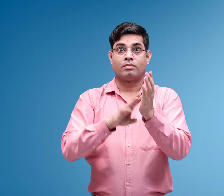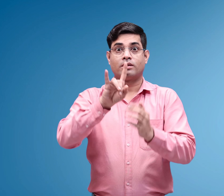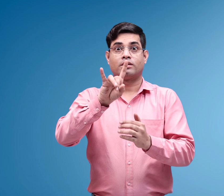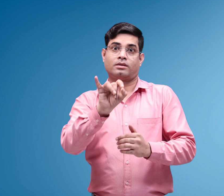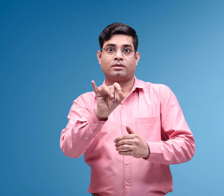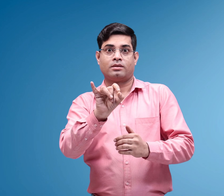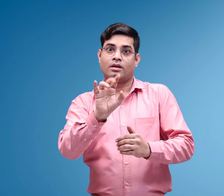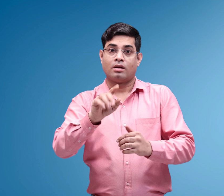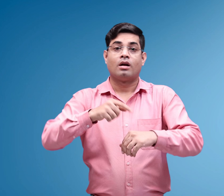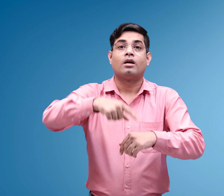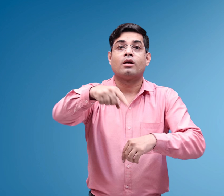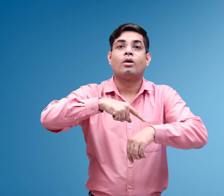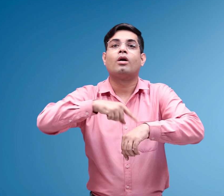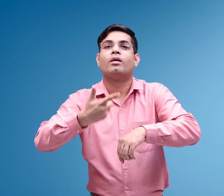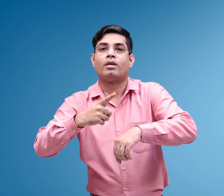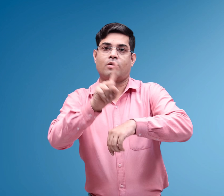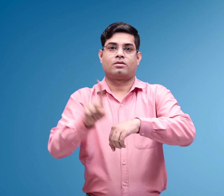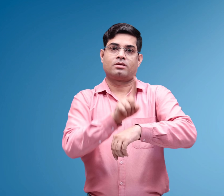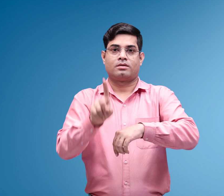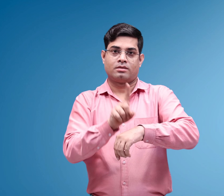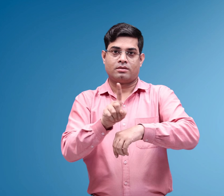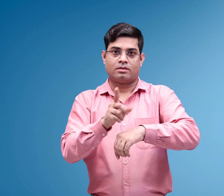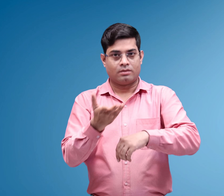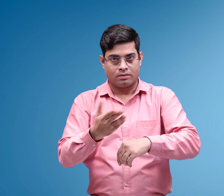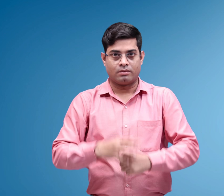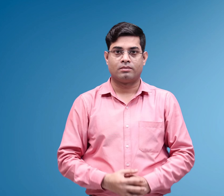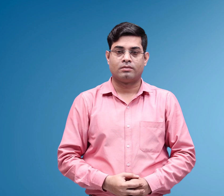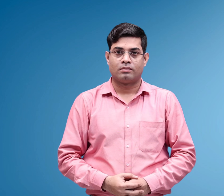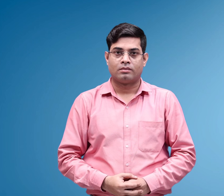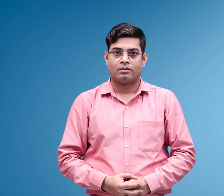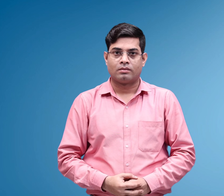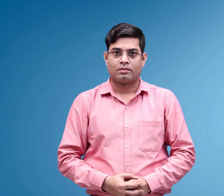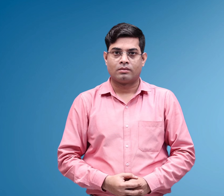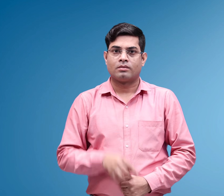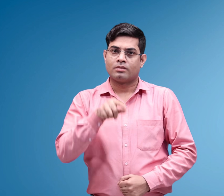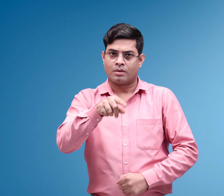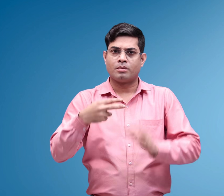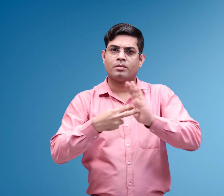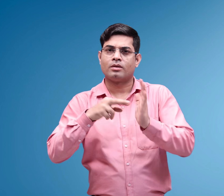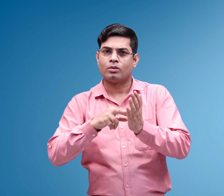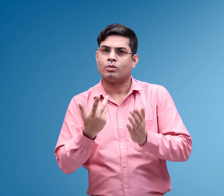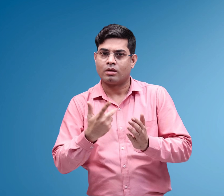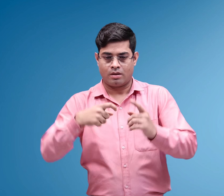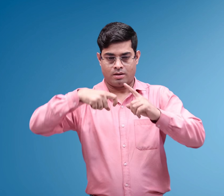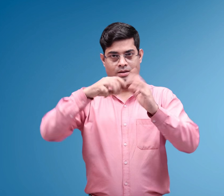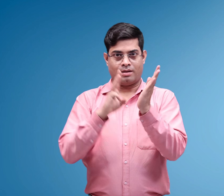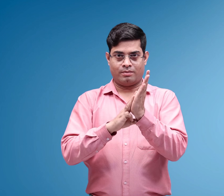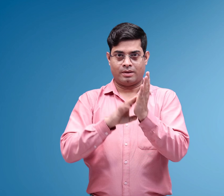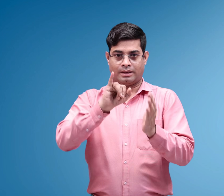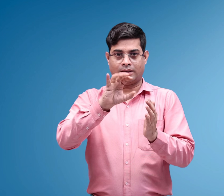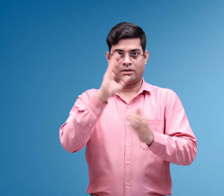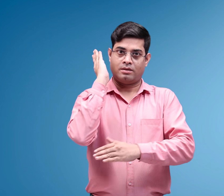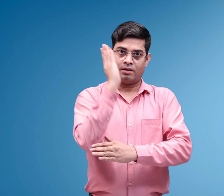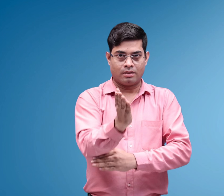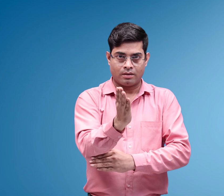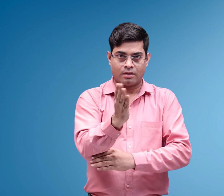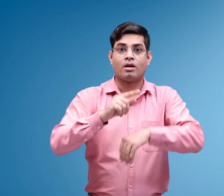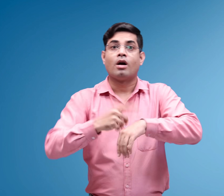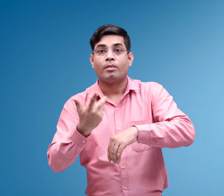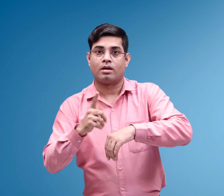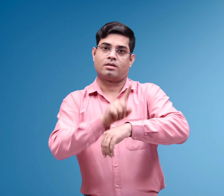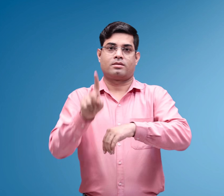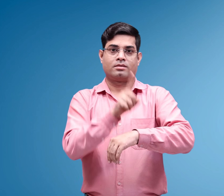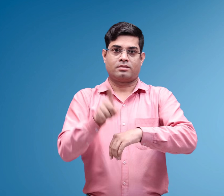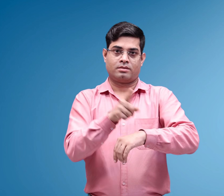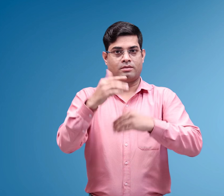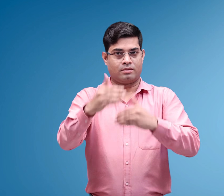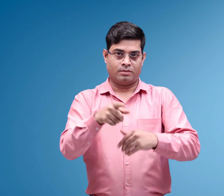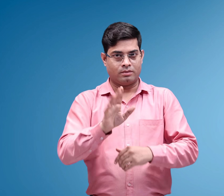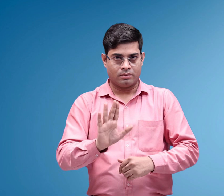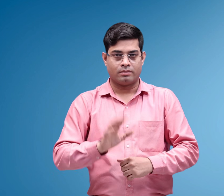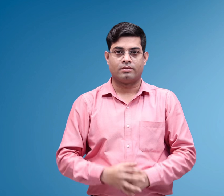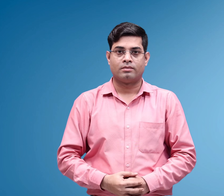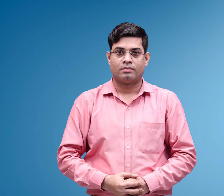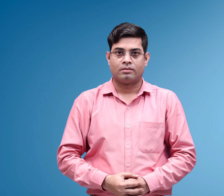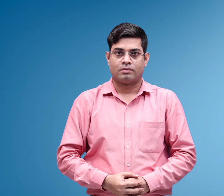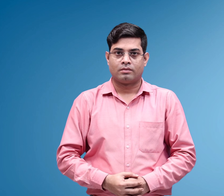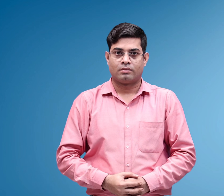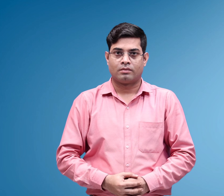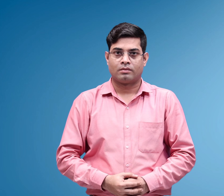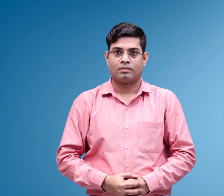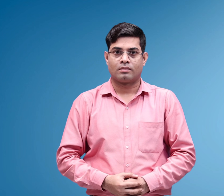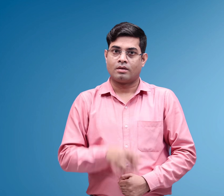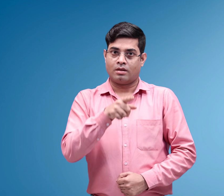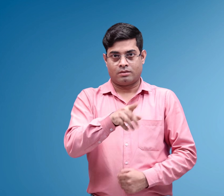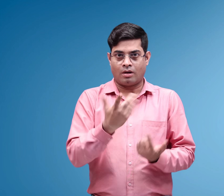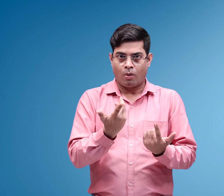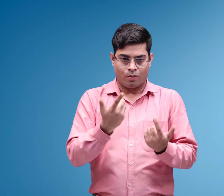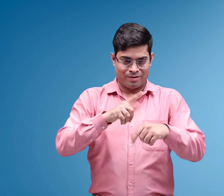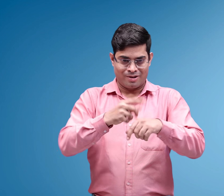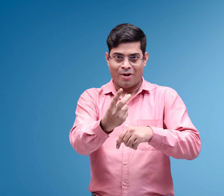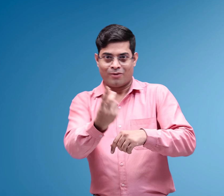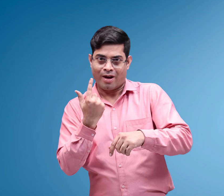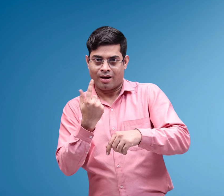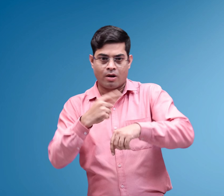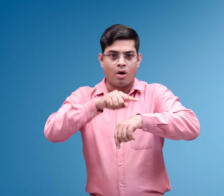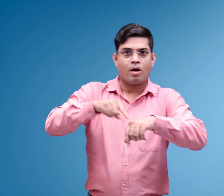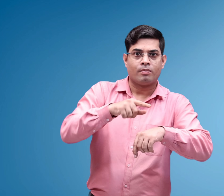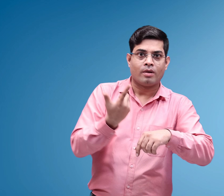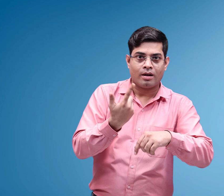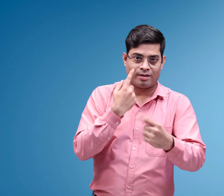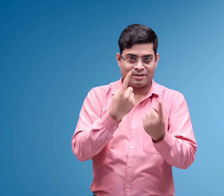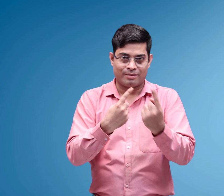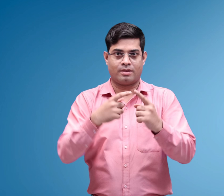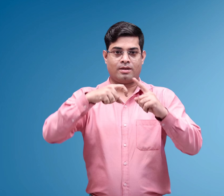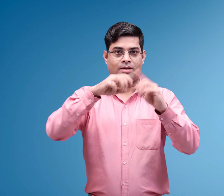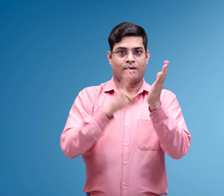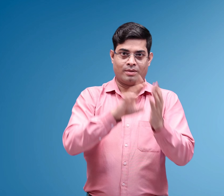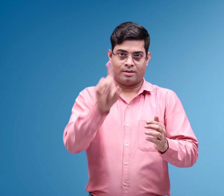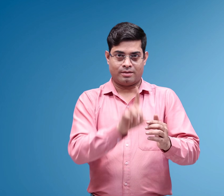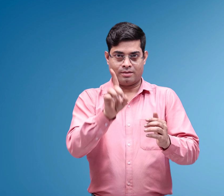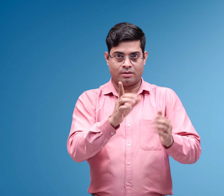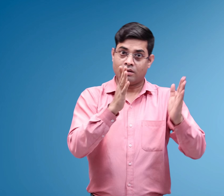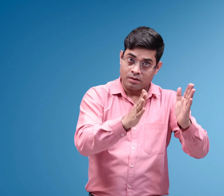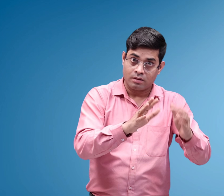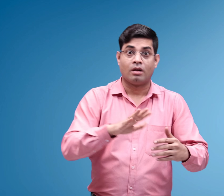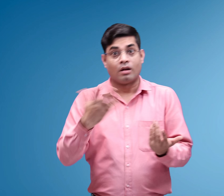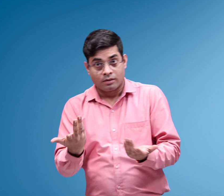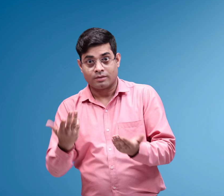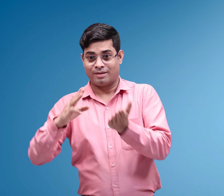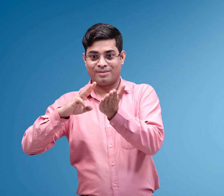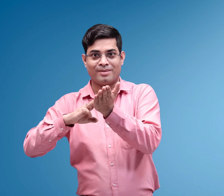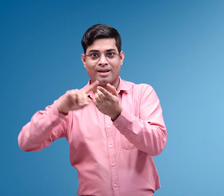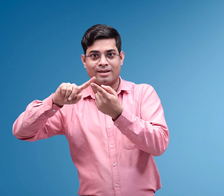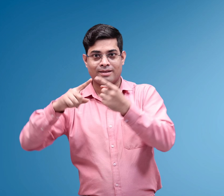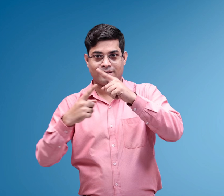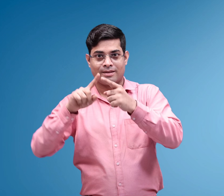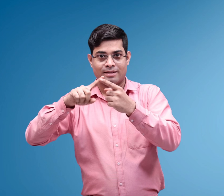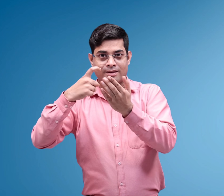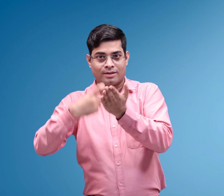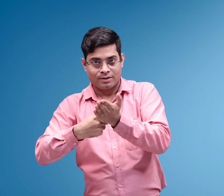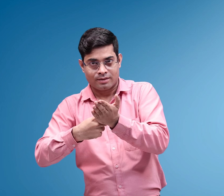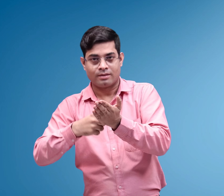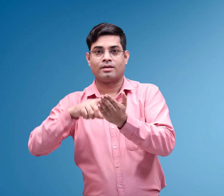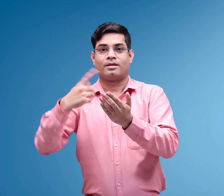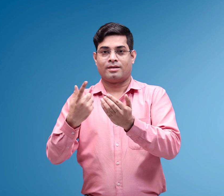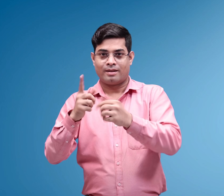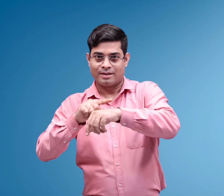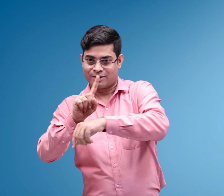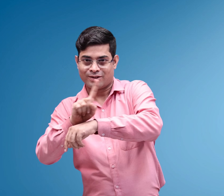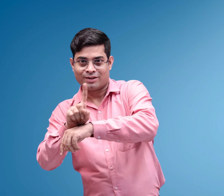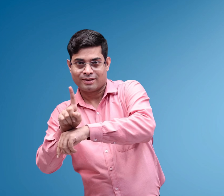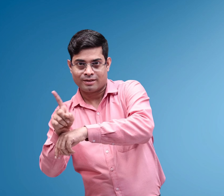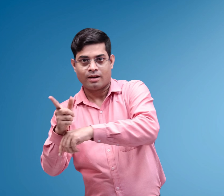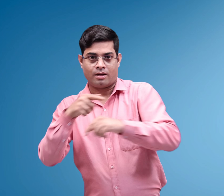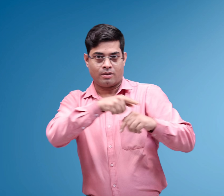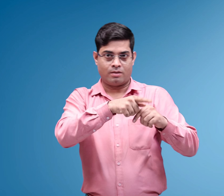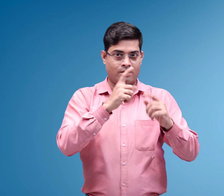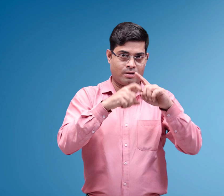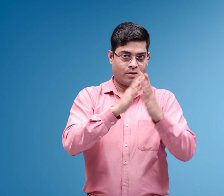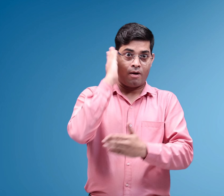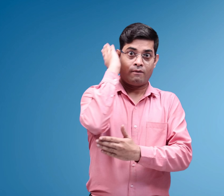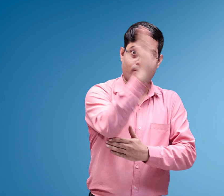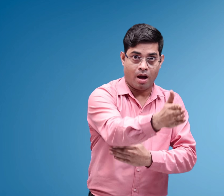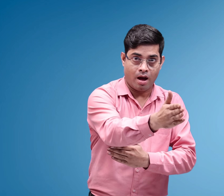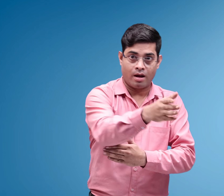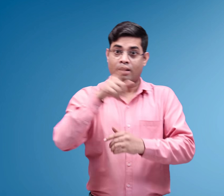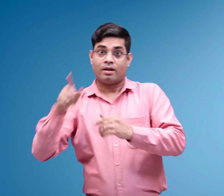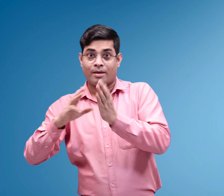which means that it covers a distance of 60 km in one hour. The unit of speed can also be in terms of other measures of distance and time, for example, meters per second.